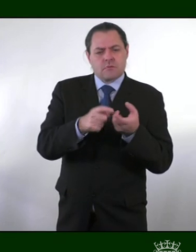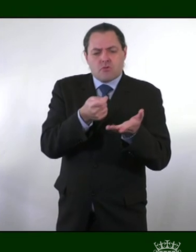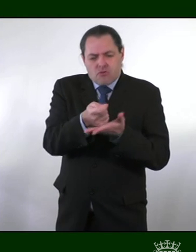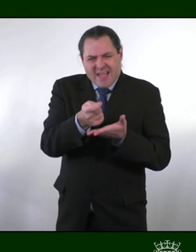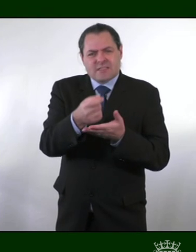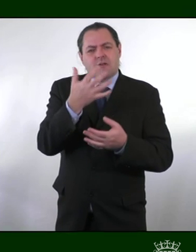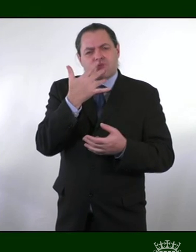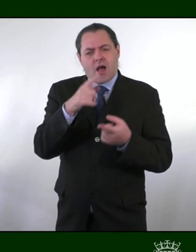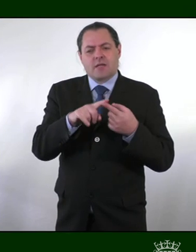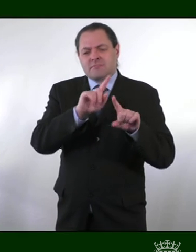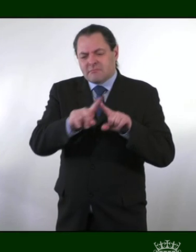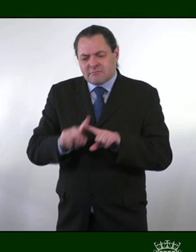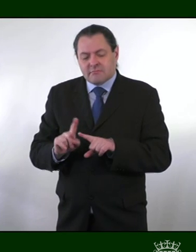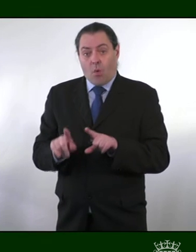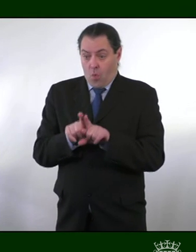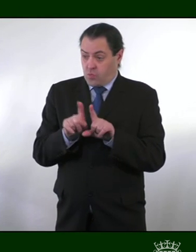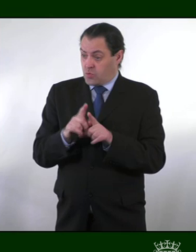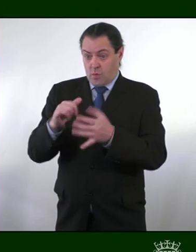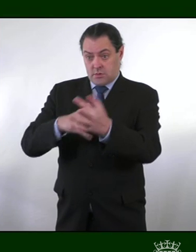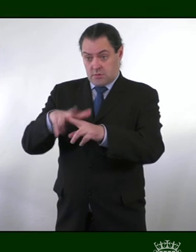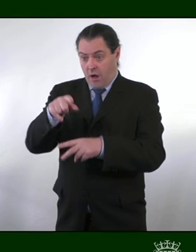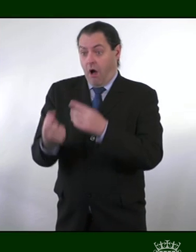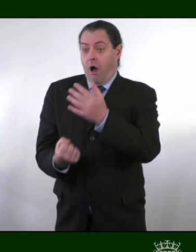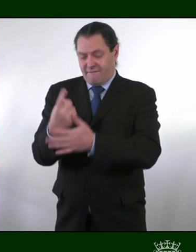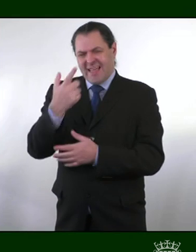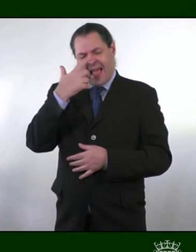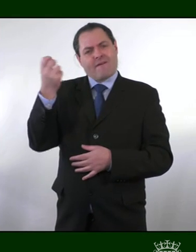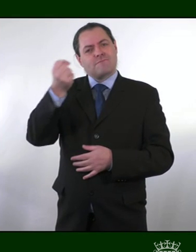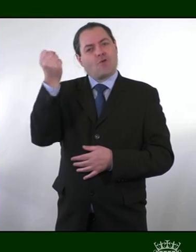They, of course, have access to the furlough scheme right the way through winter.